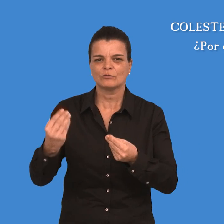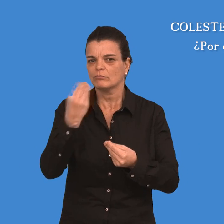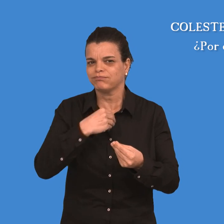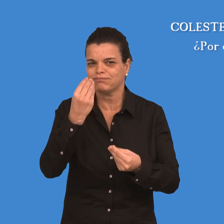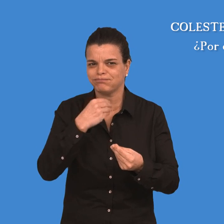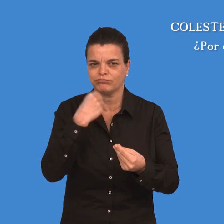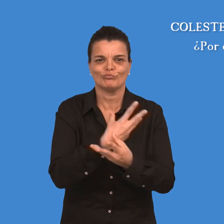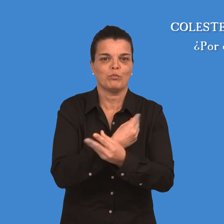comer